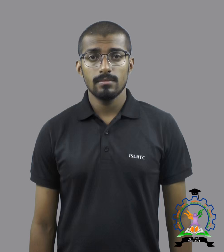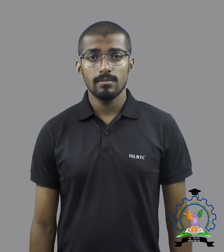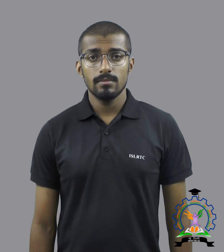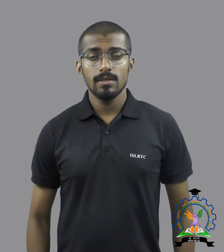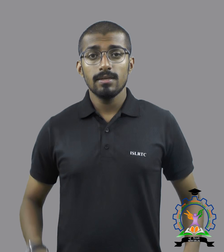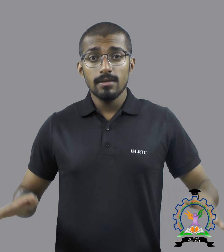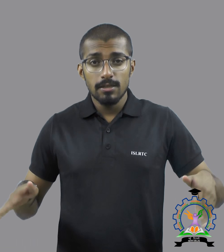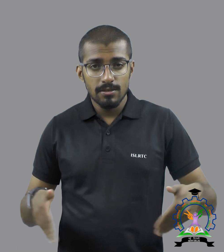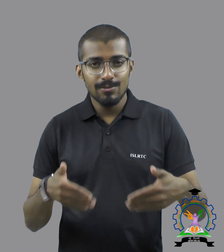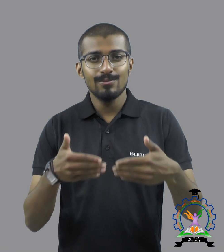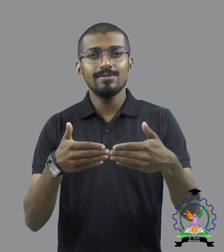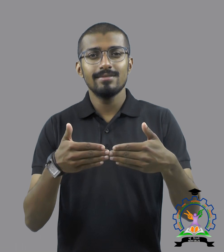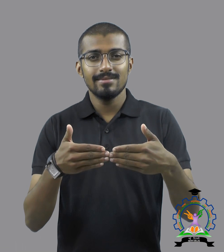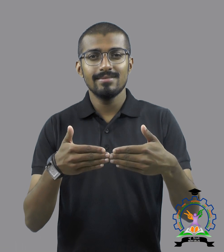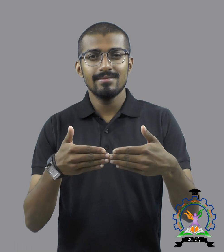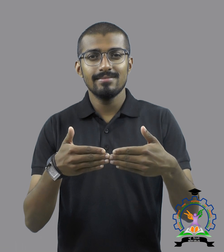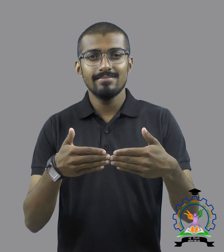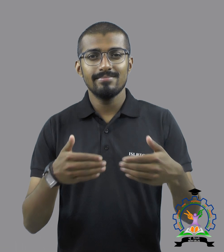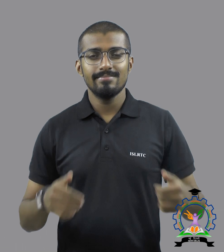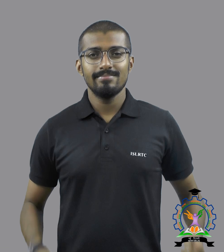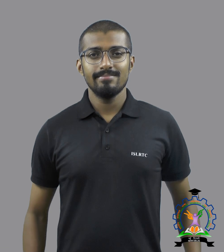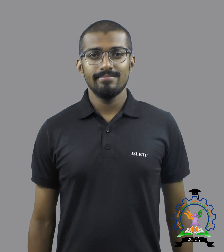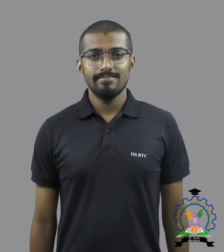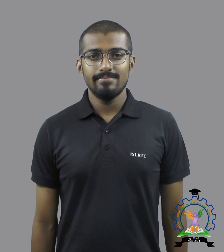Introduce